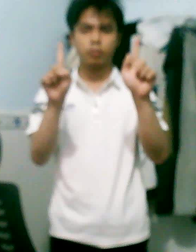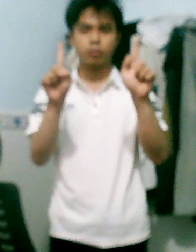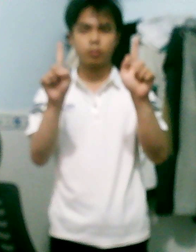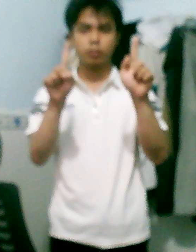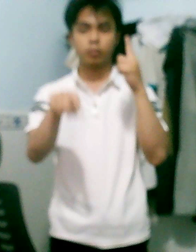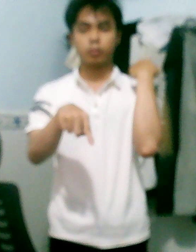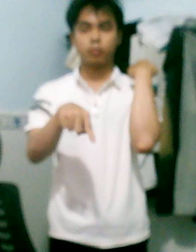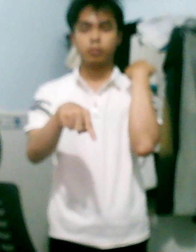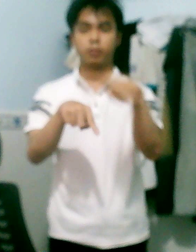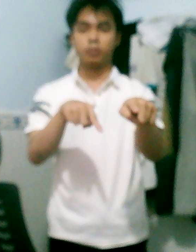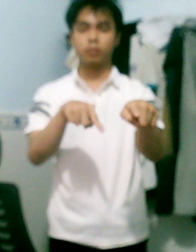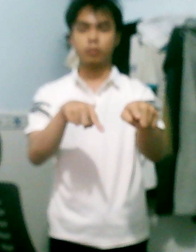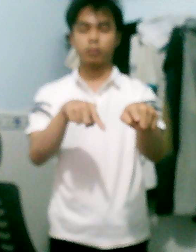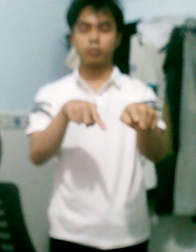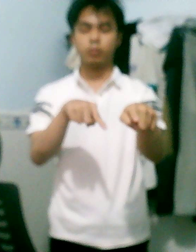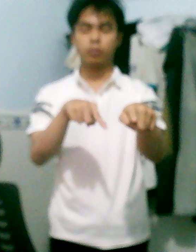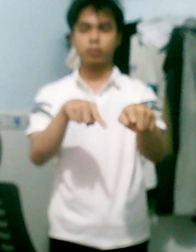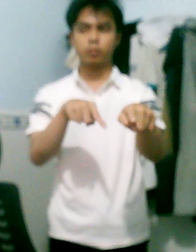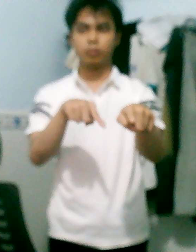phut